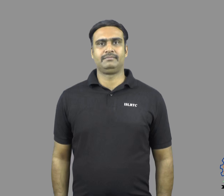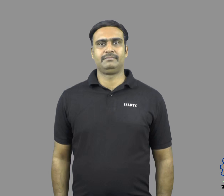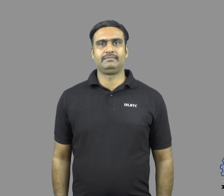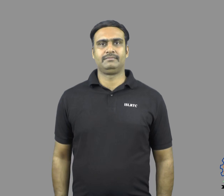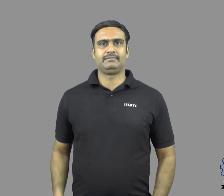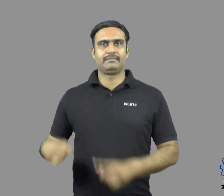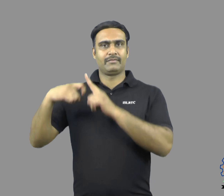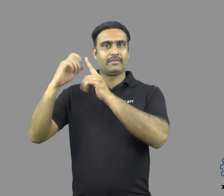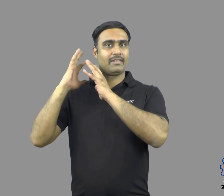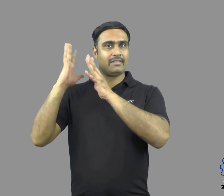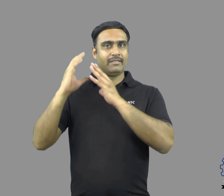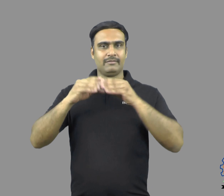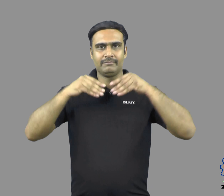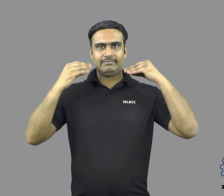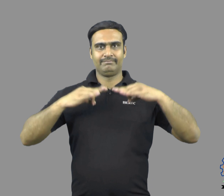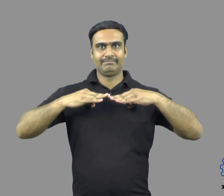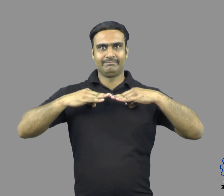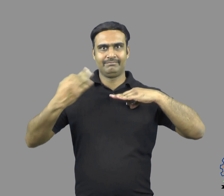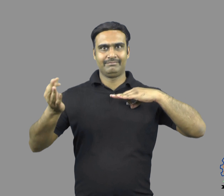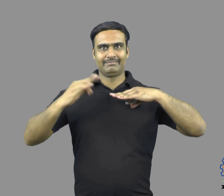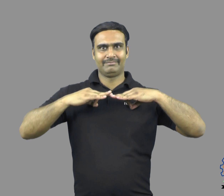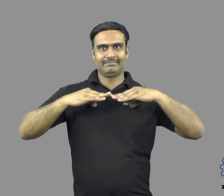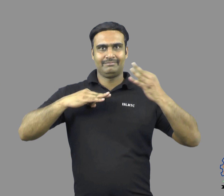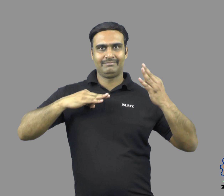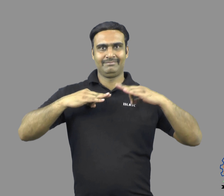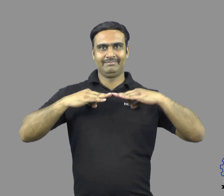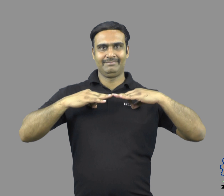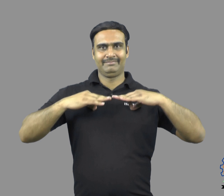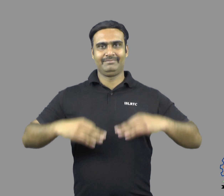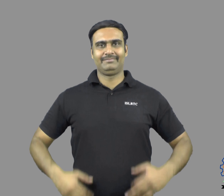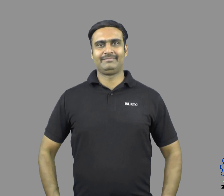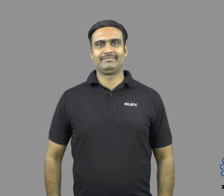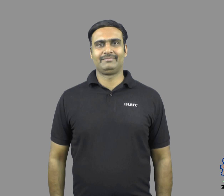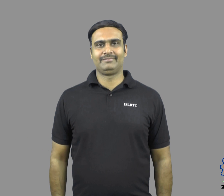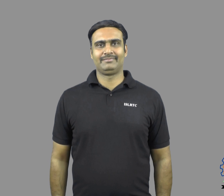Kathakali